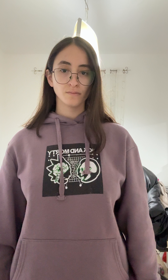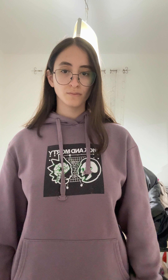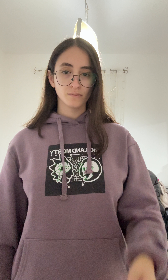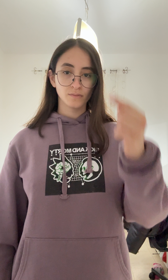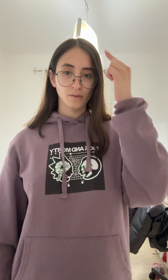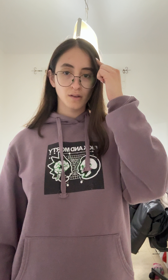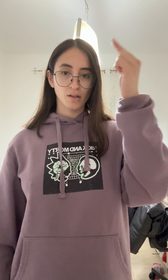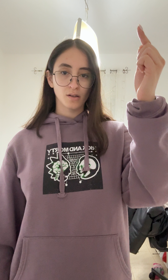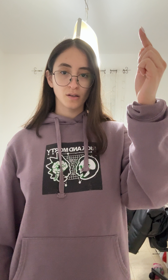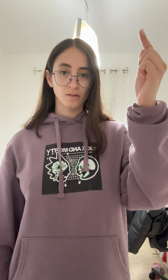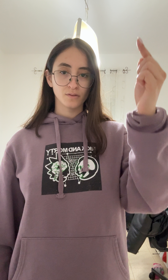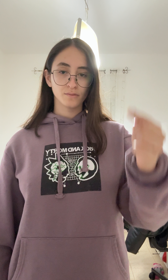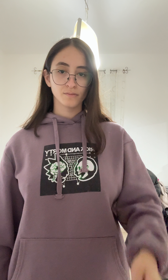לדעת